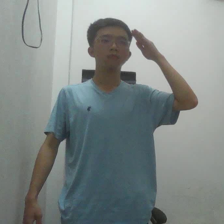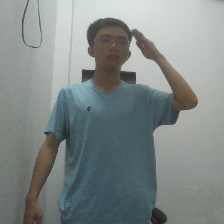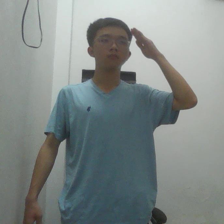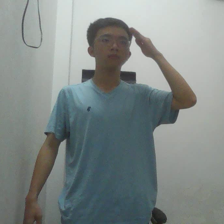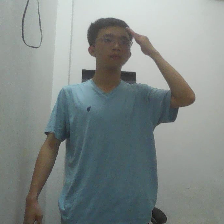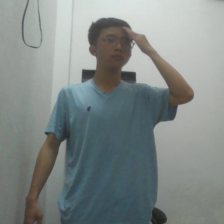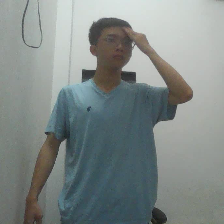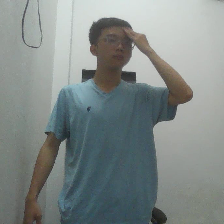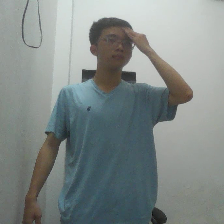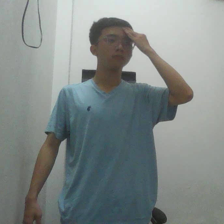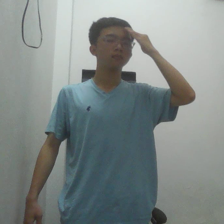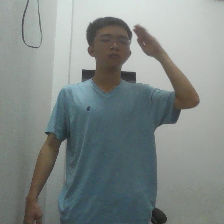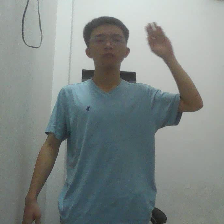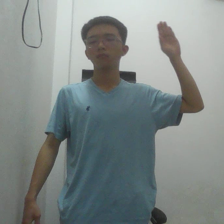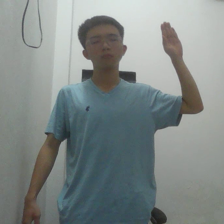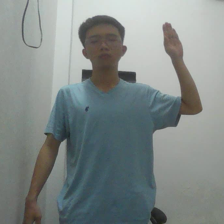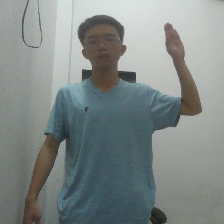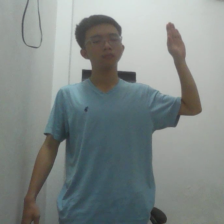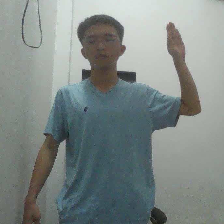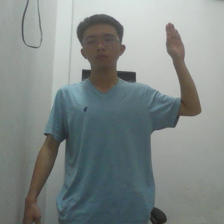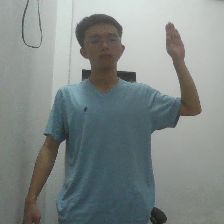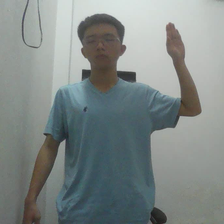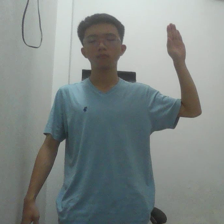khong biet